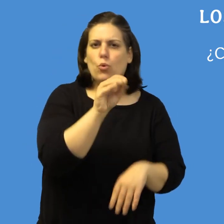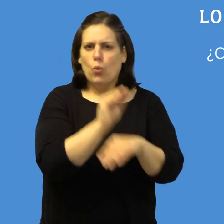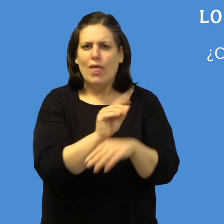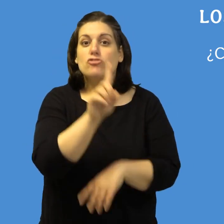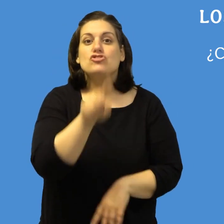cuidar